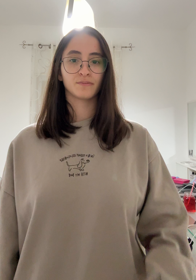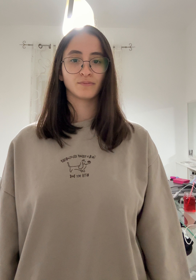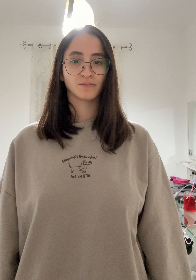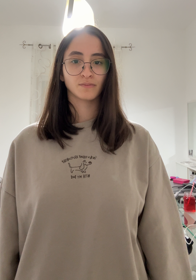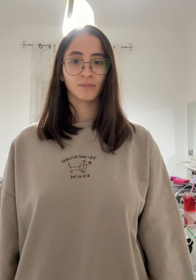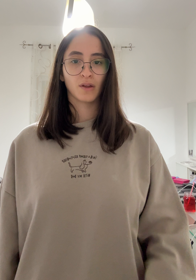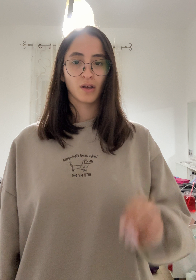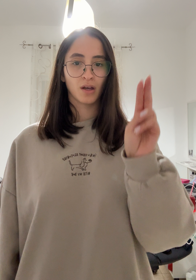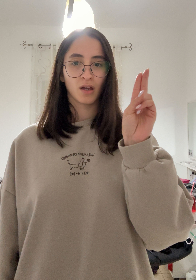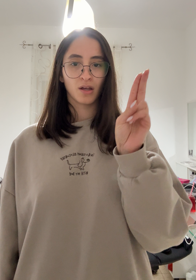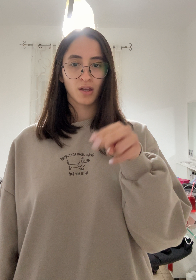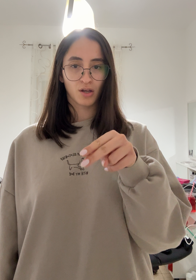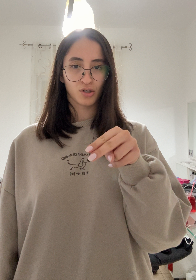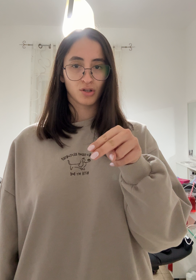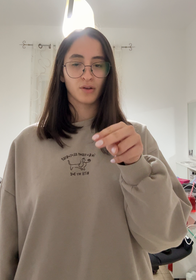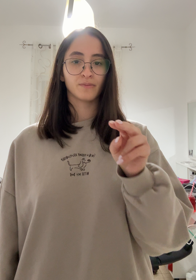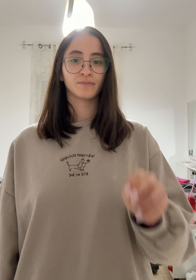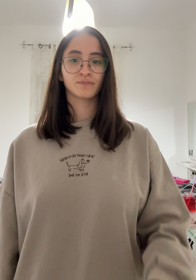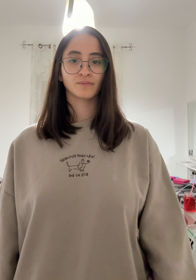יש